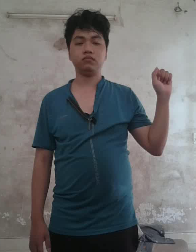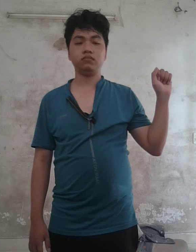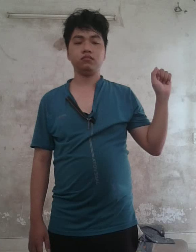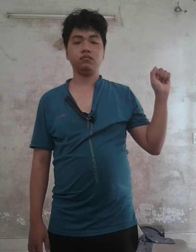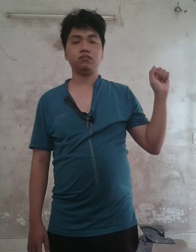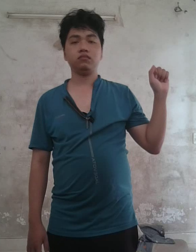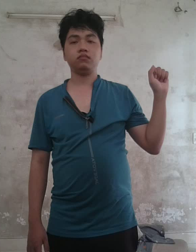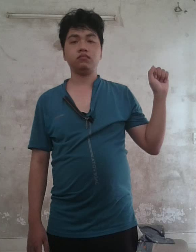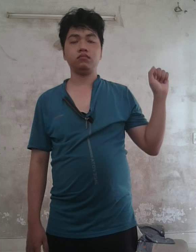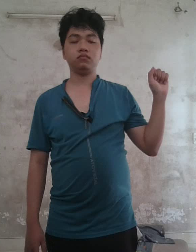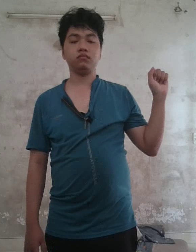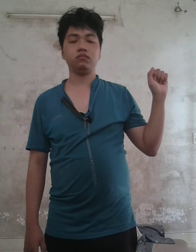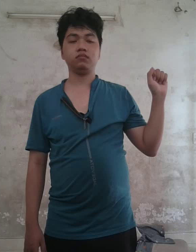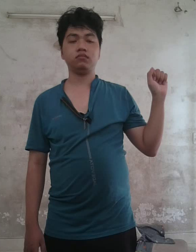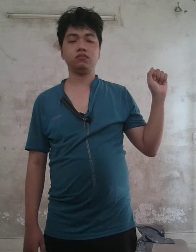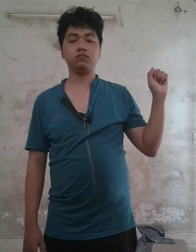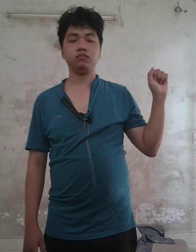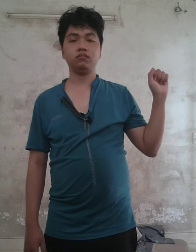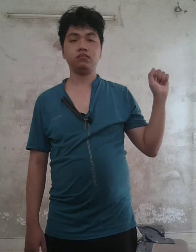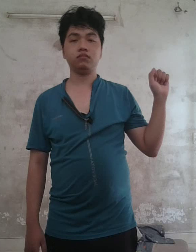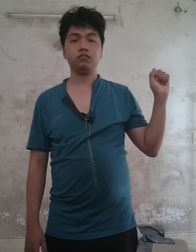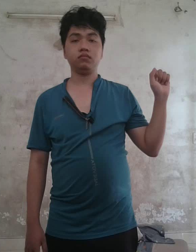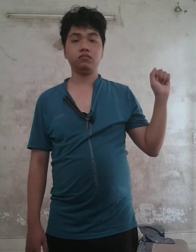a